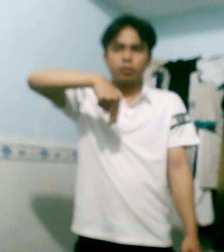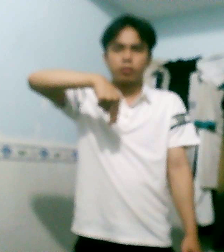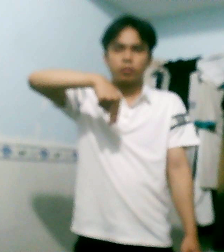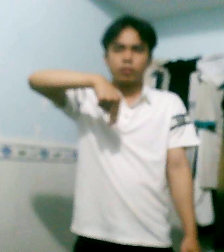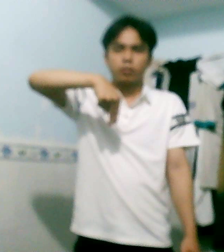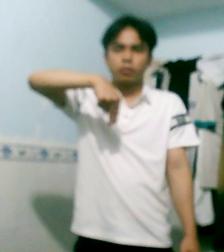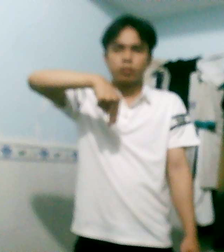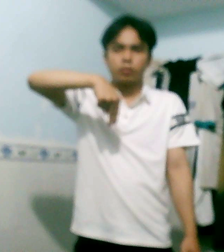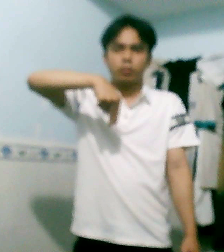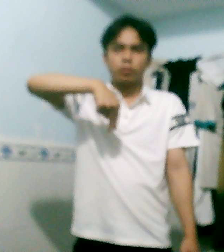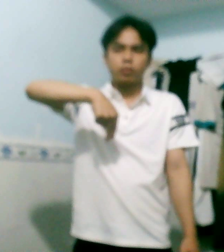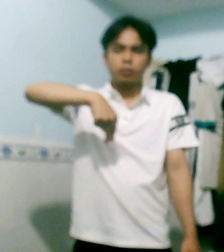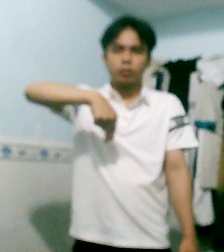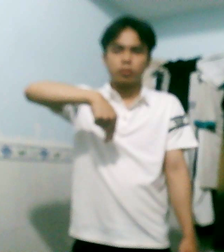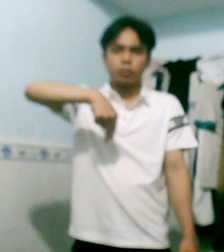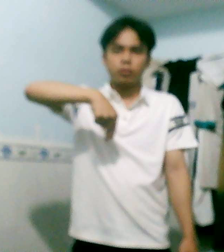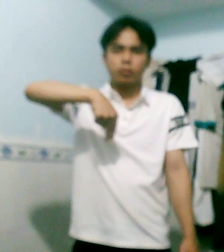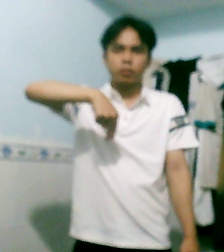n